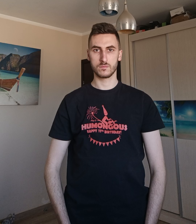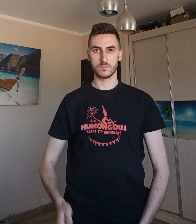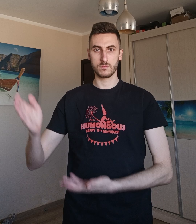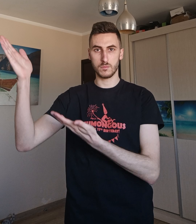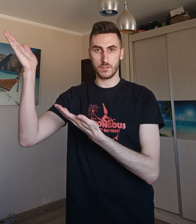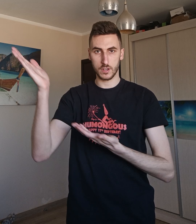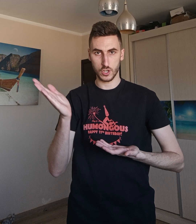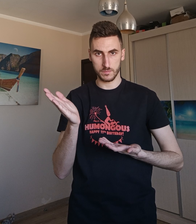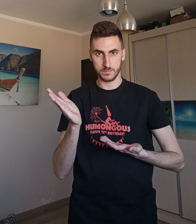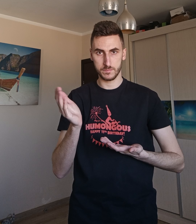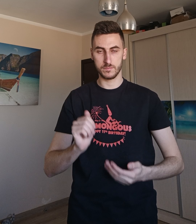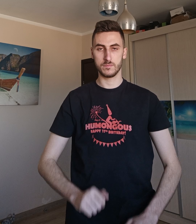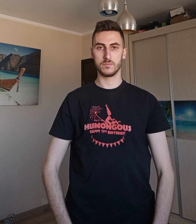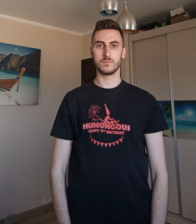בבקשה